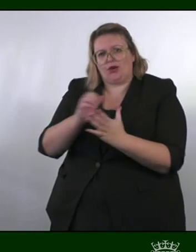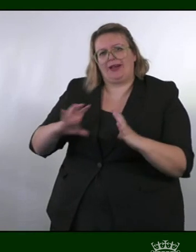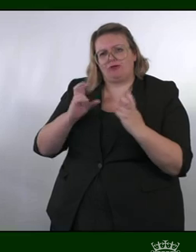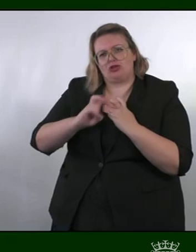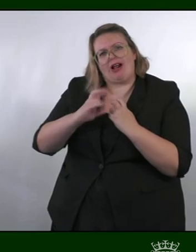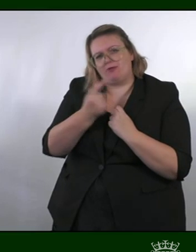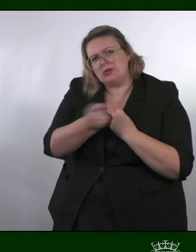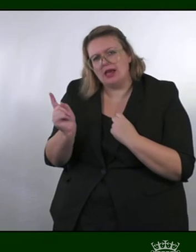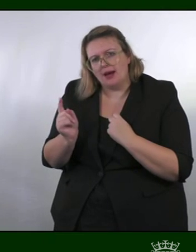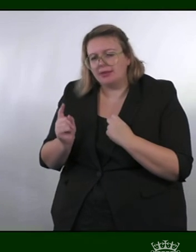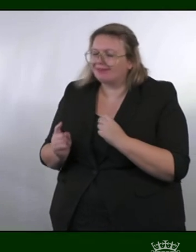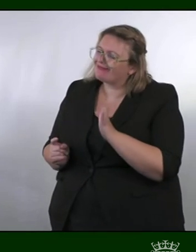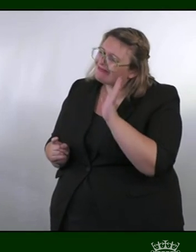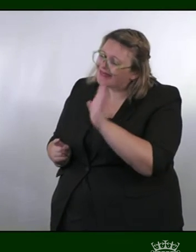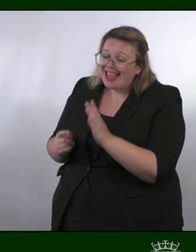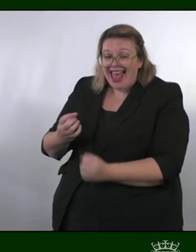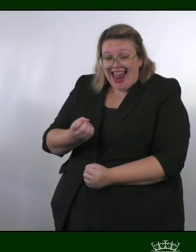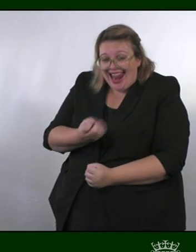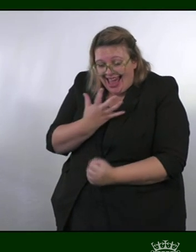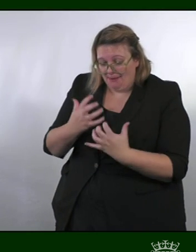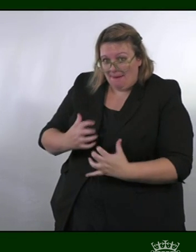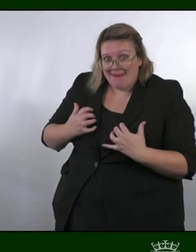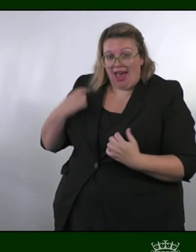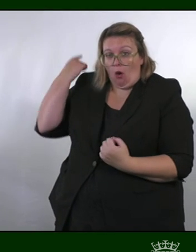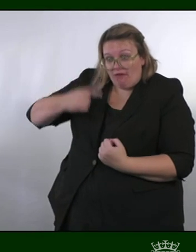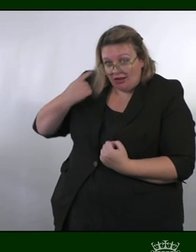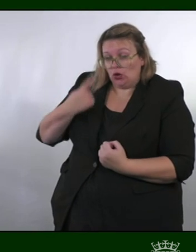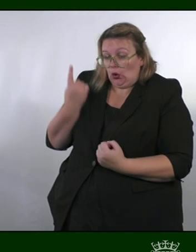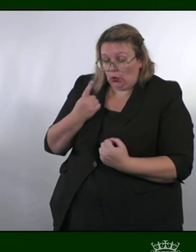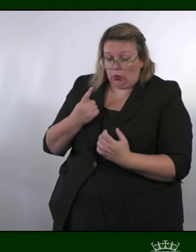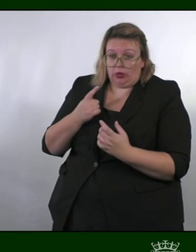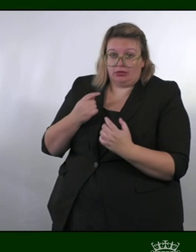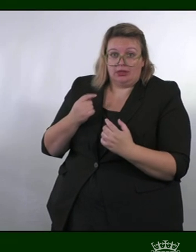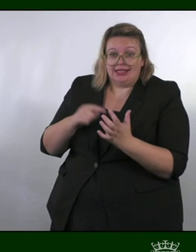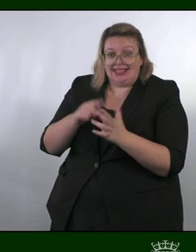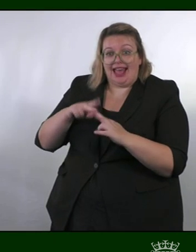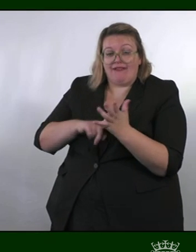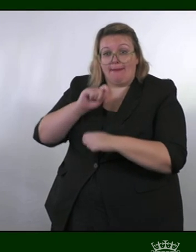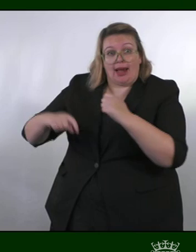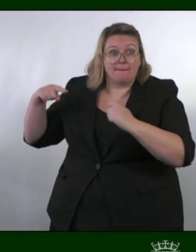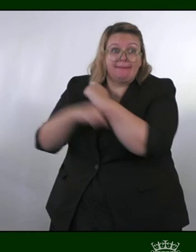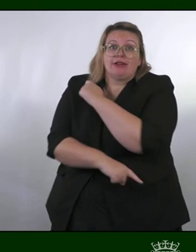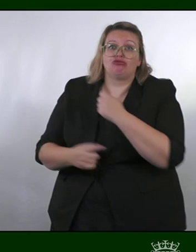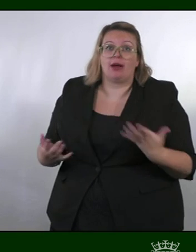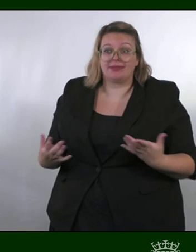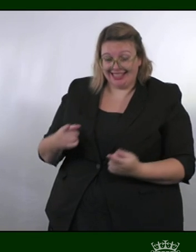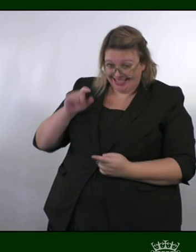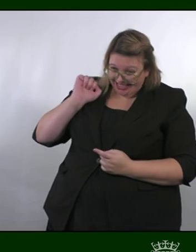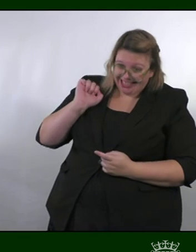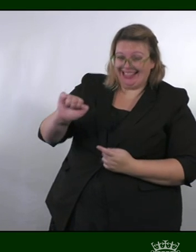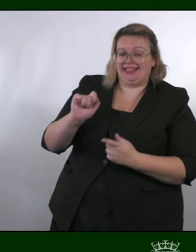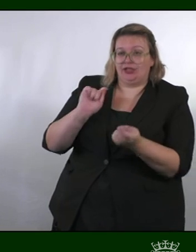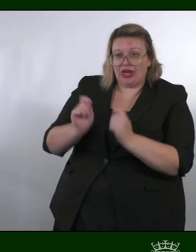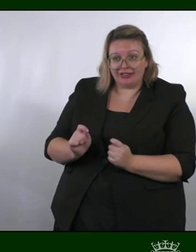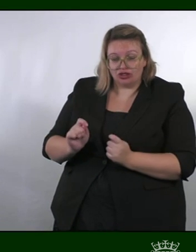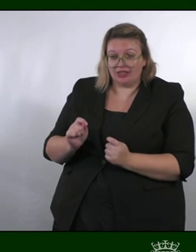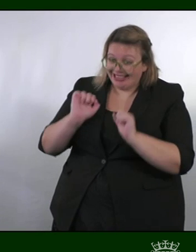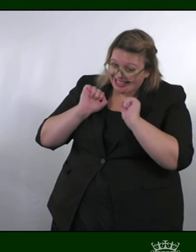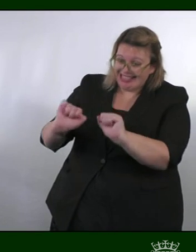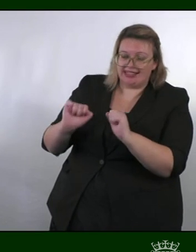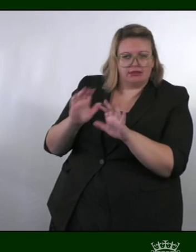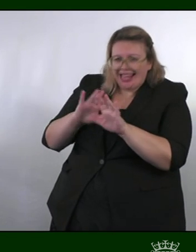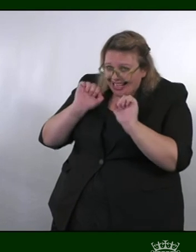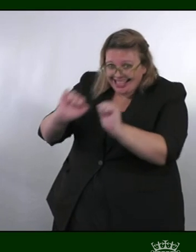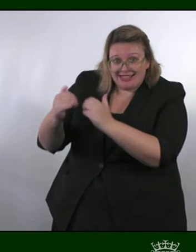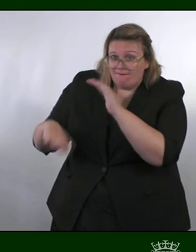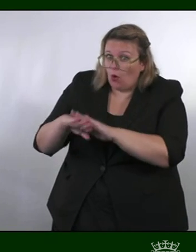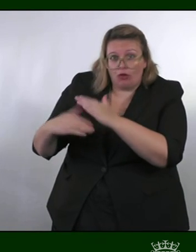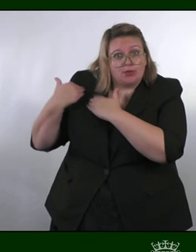It was the Labour Mayor of London who bankrupted TfL’s finances, and any changes that he brings in are entirely his responsibility.